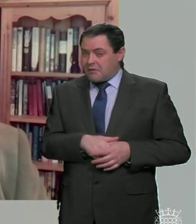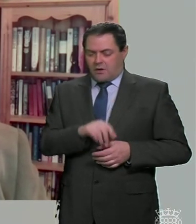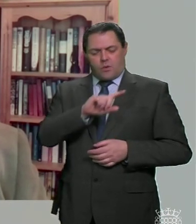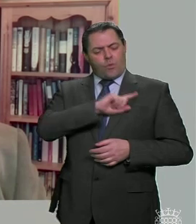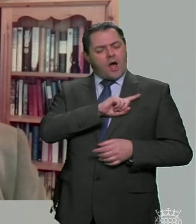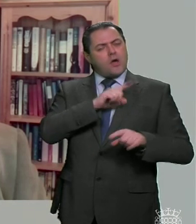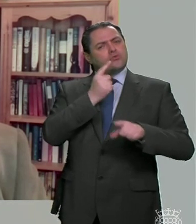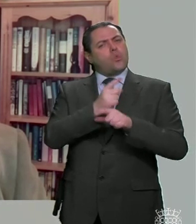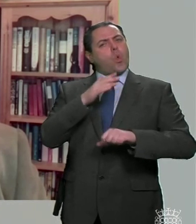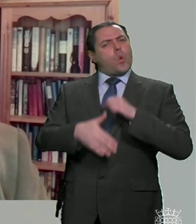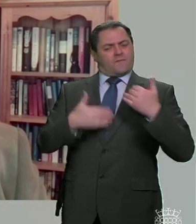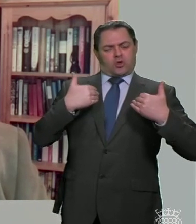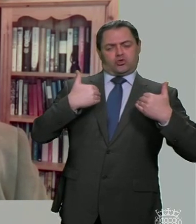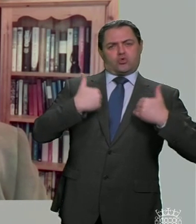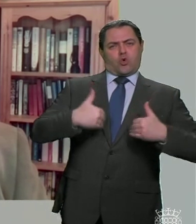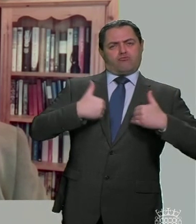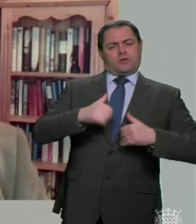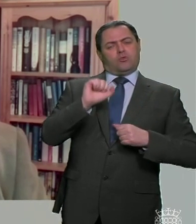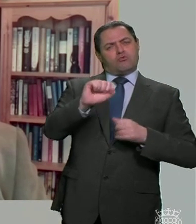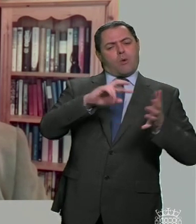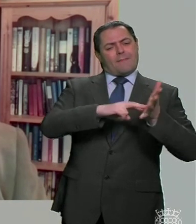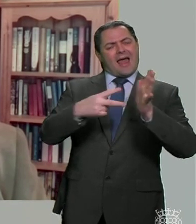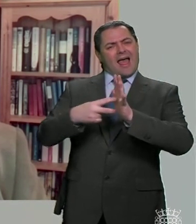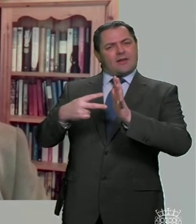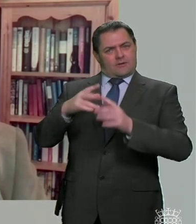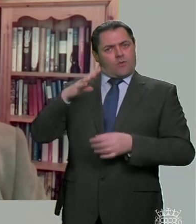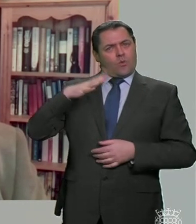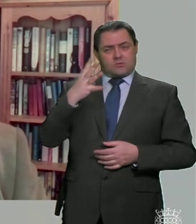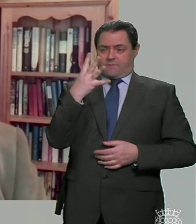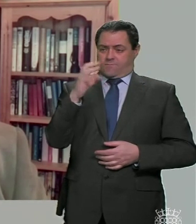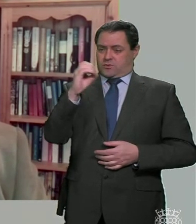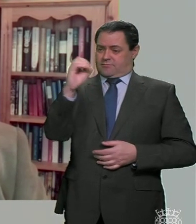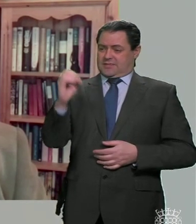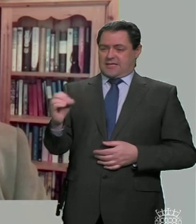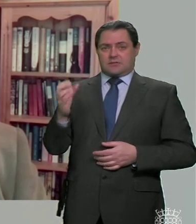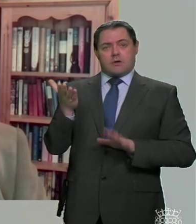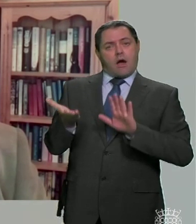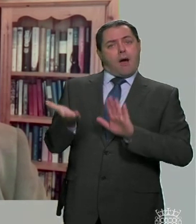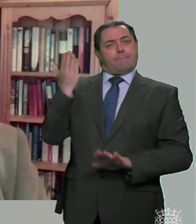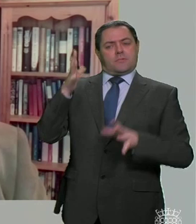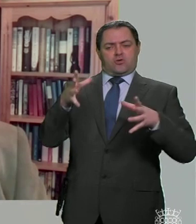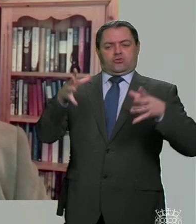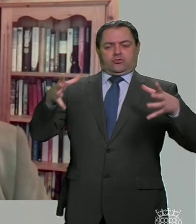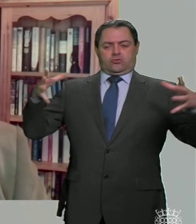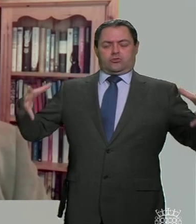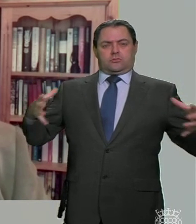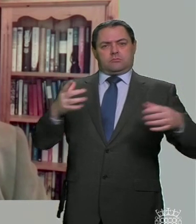We are talking about a Tory plan to impose a 40% increase in nuclear warheads.